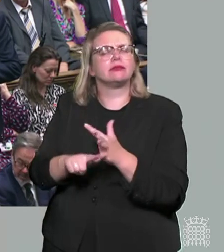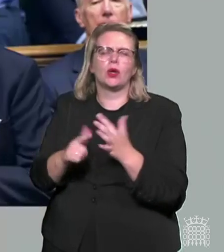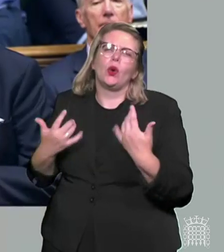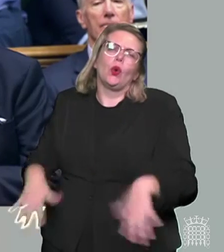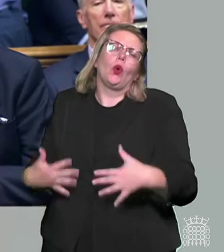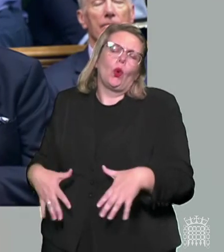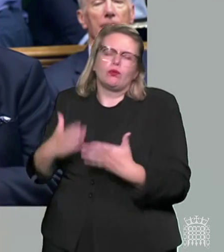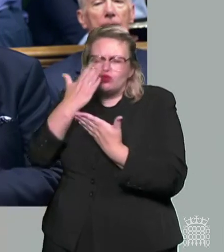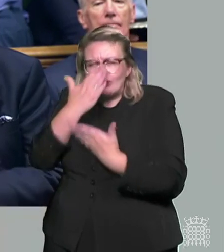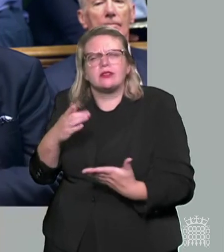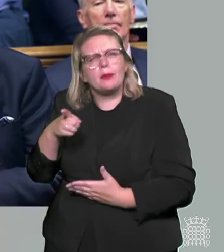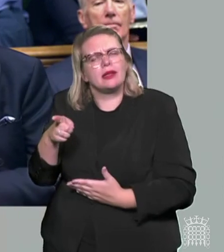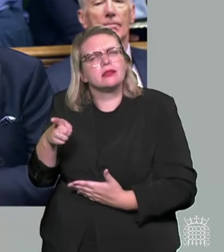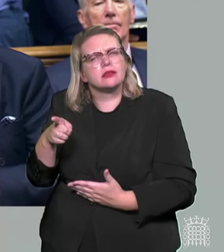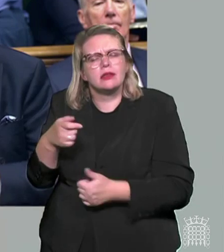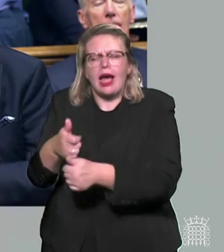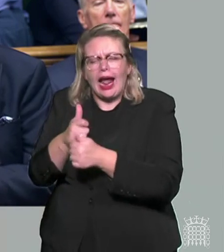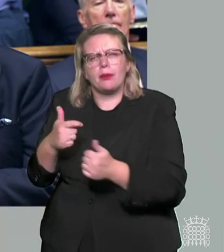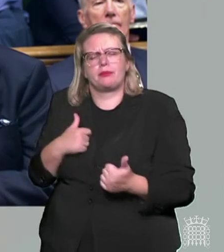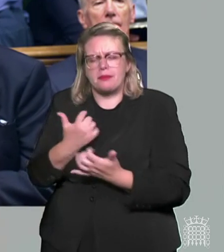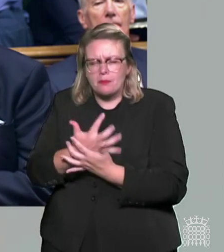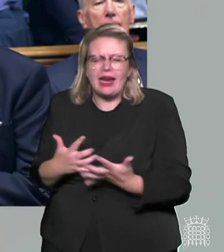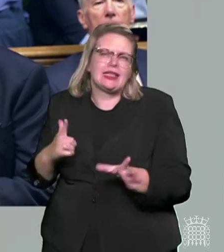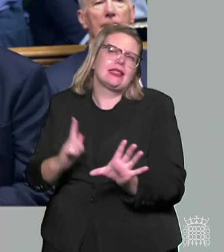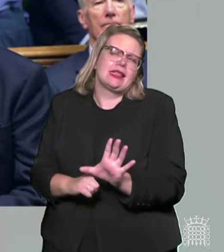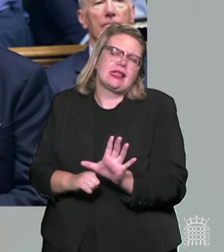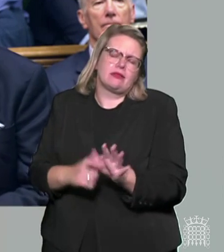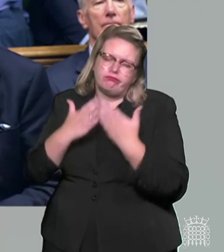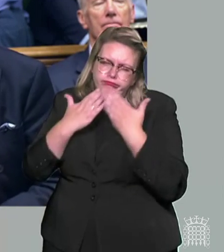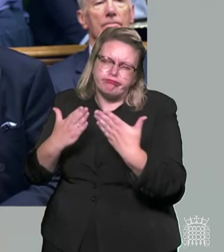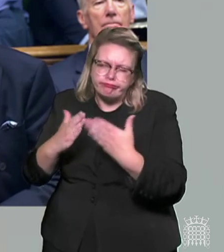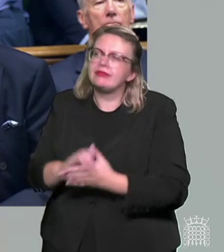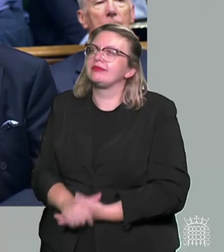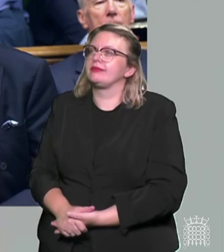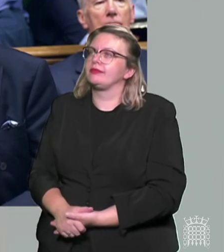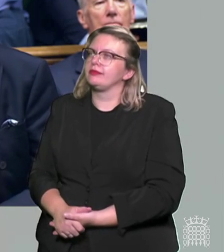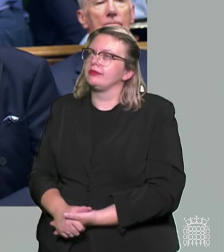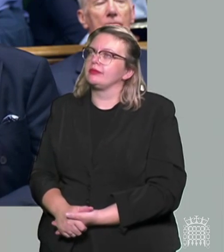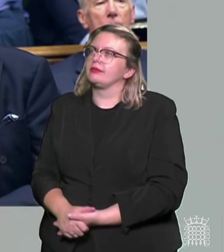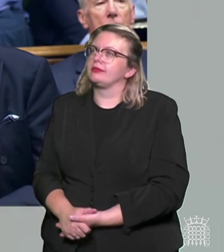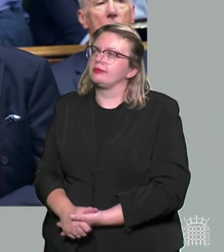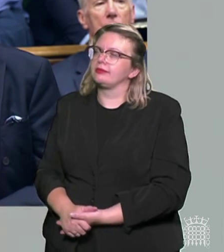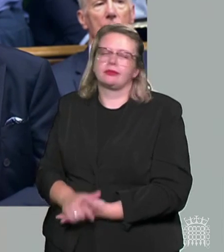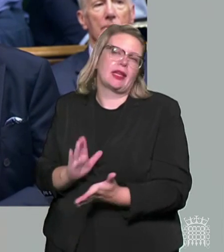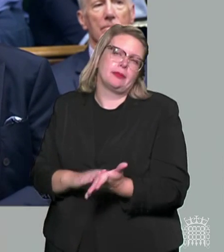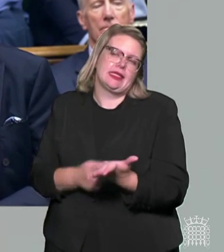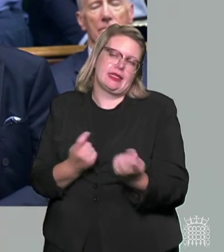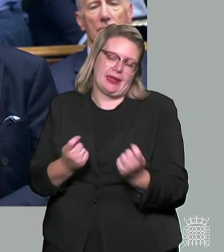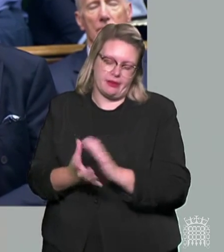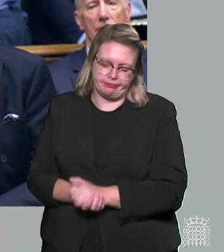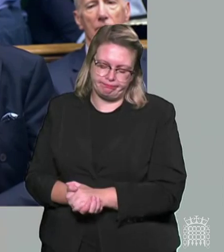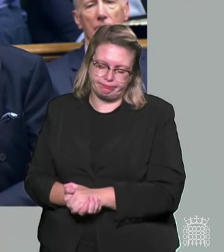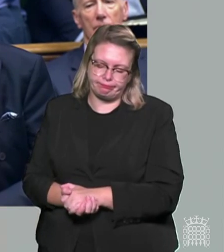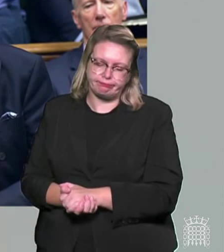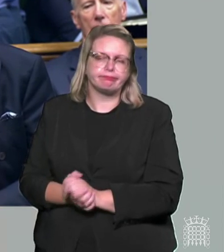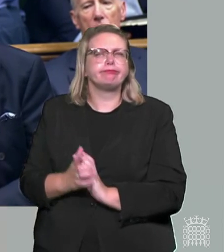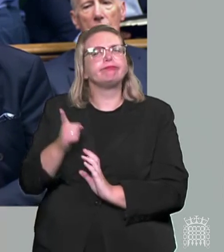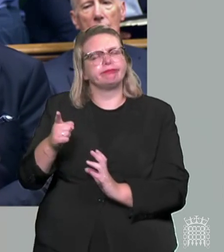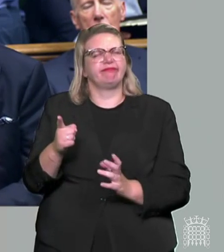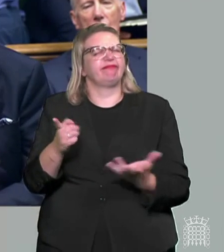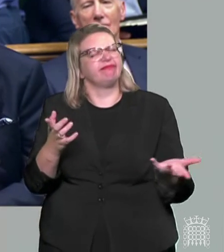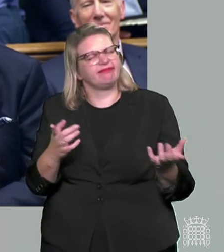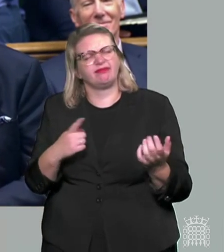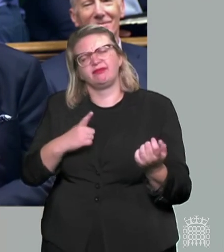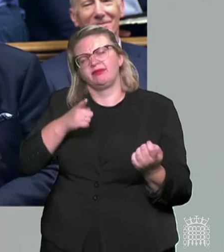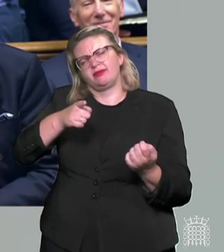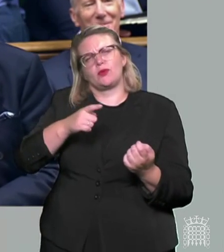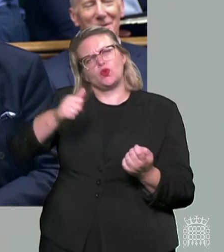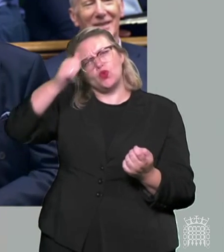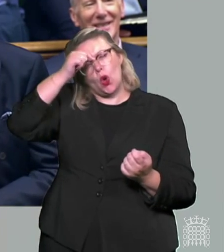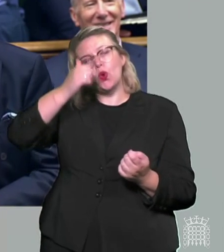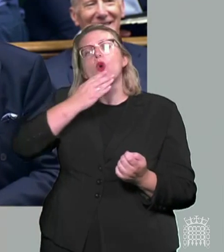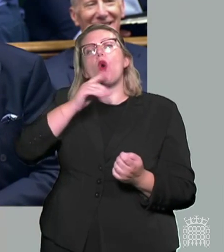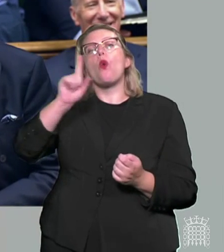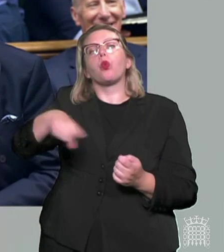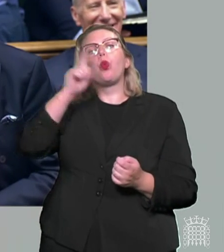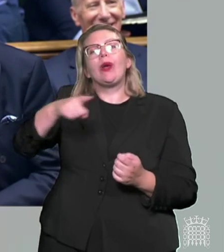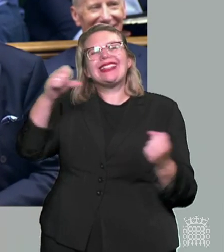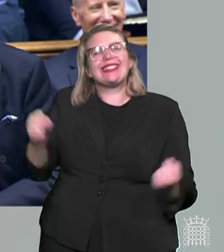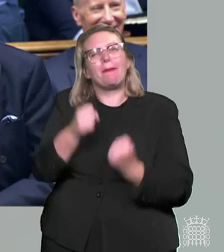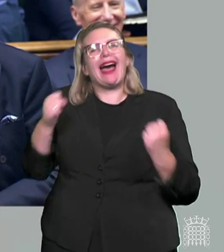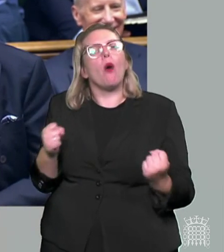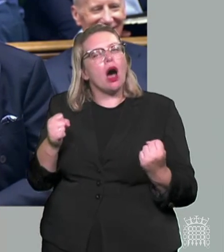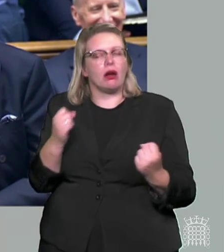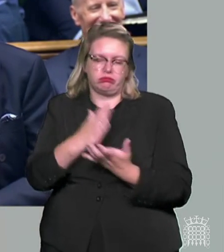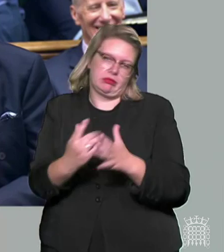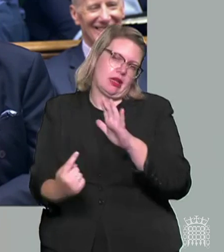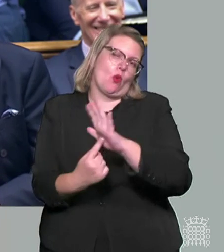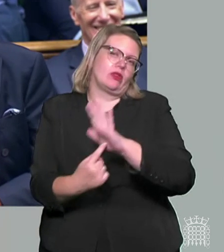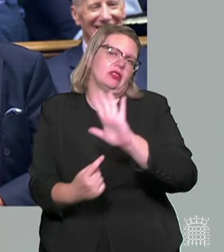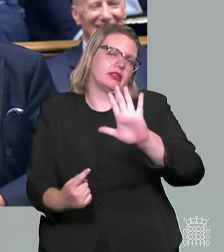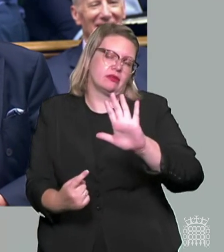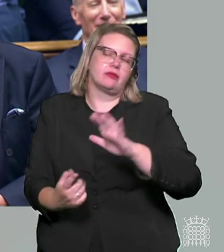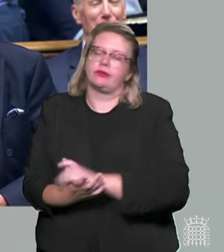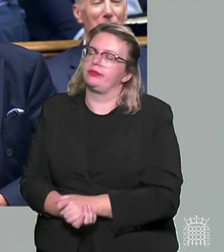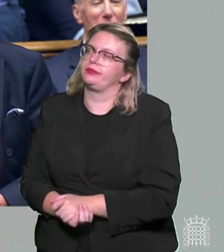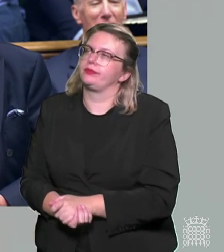He is a highland gentleman and has been very helpful to me for a number of years, and I am extremely grateful to him.The Prime Minister knows that harnessing wind power is crucial to the United Kingdom.